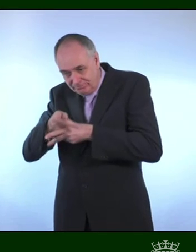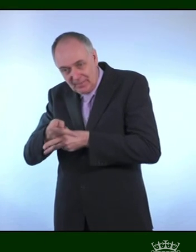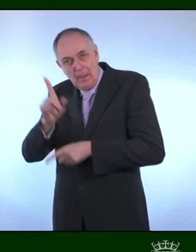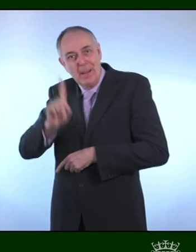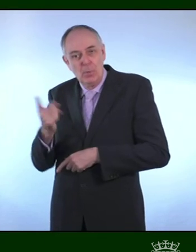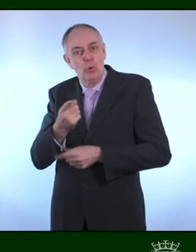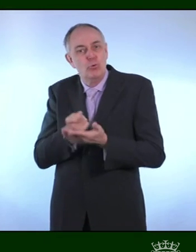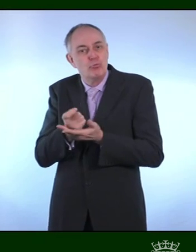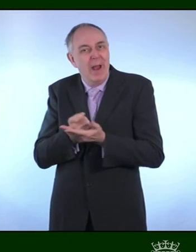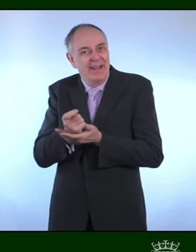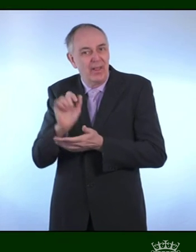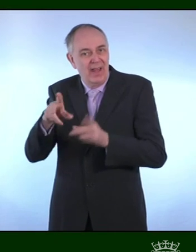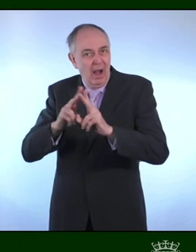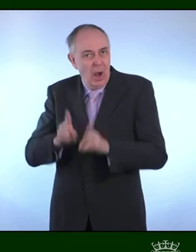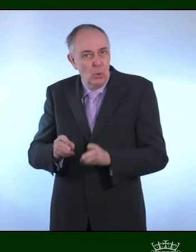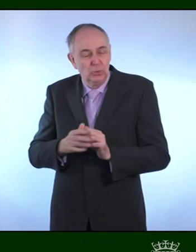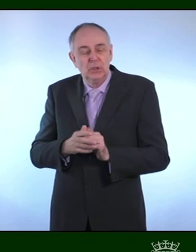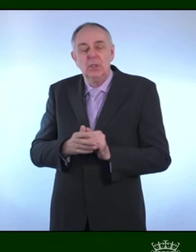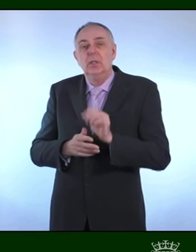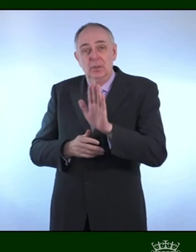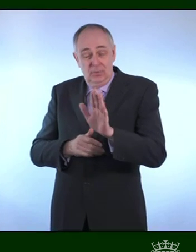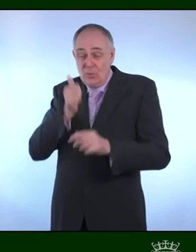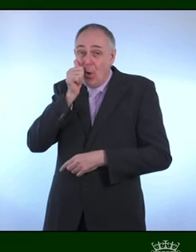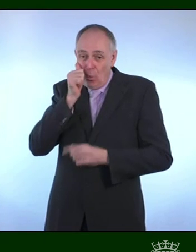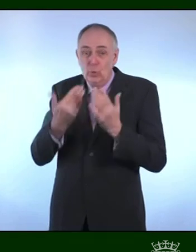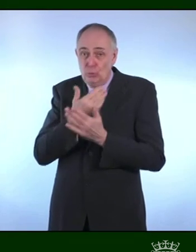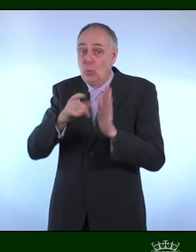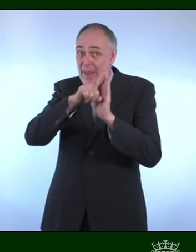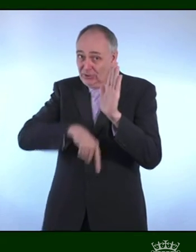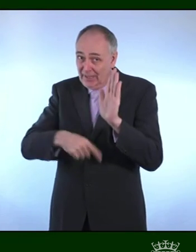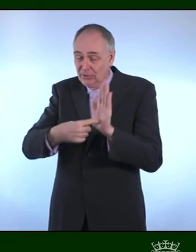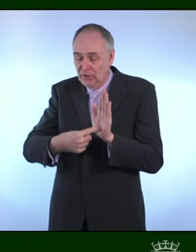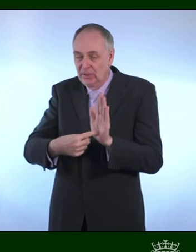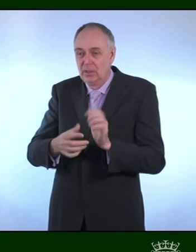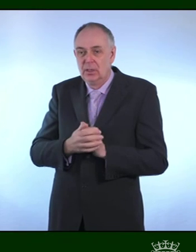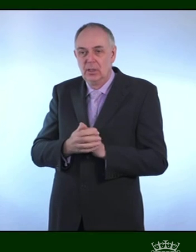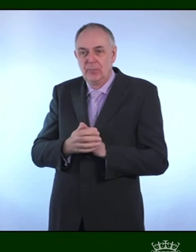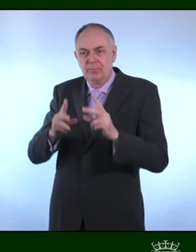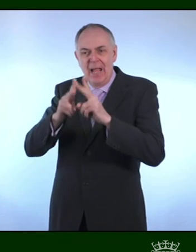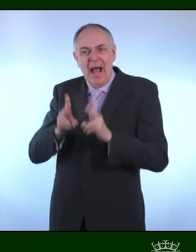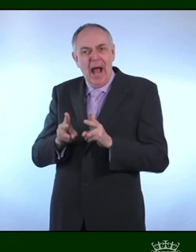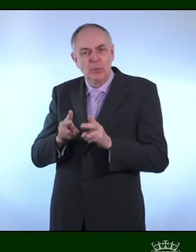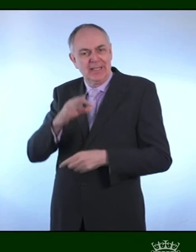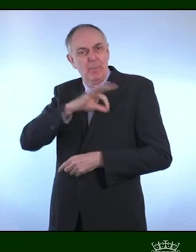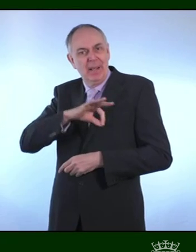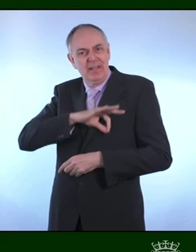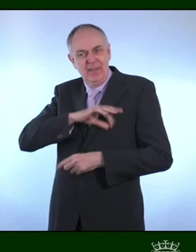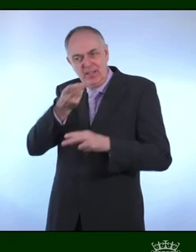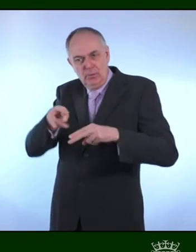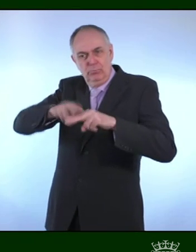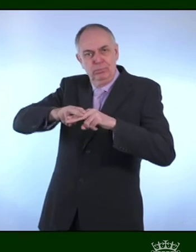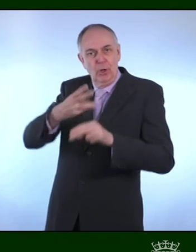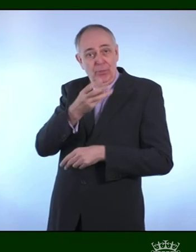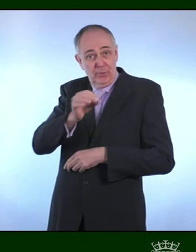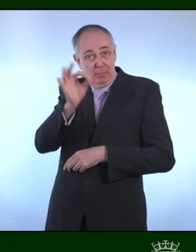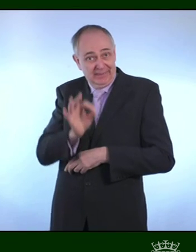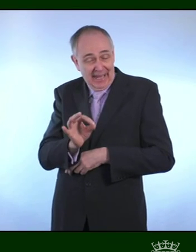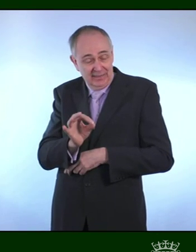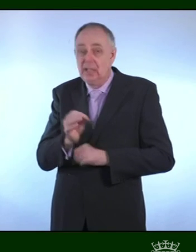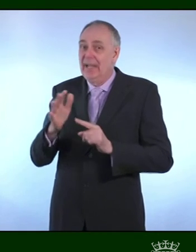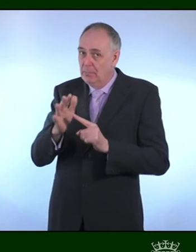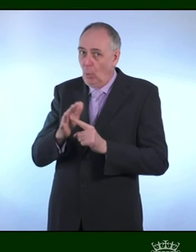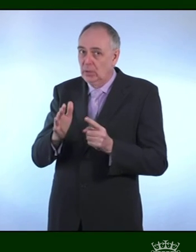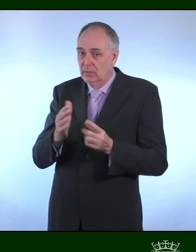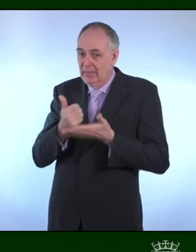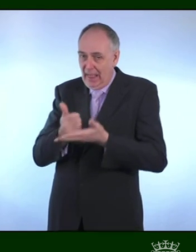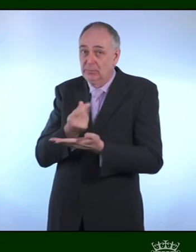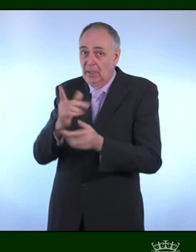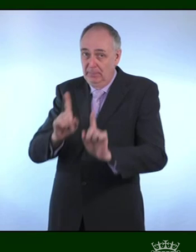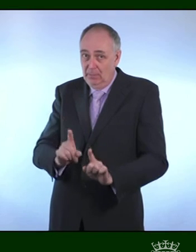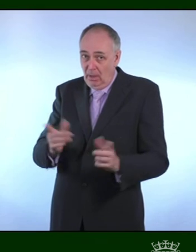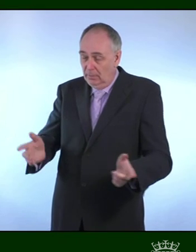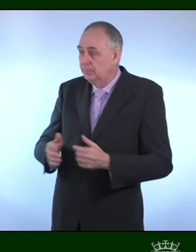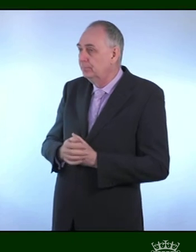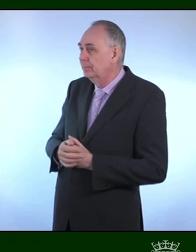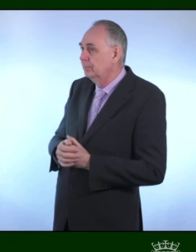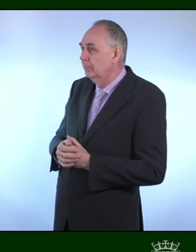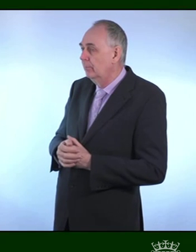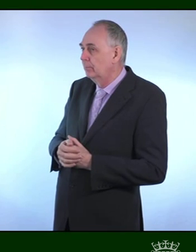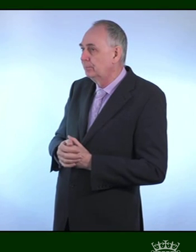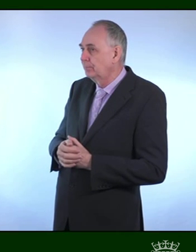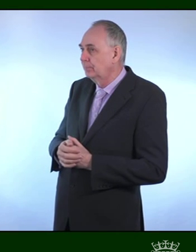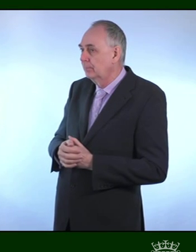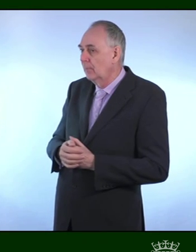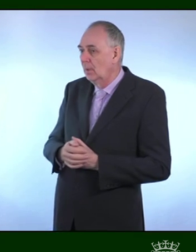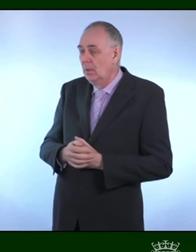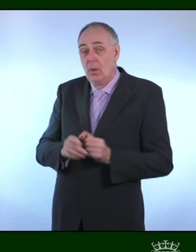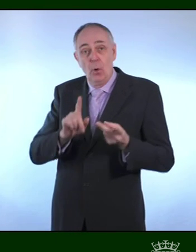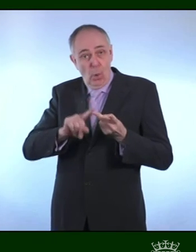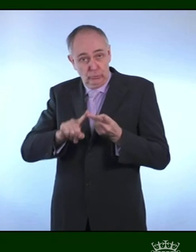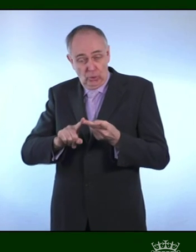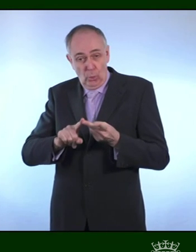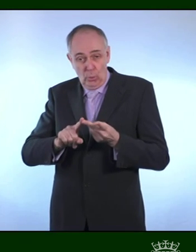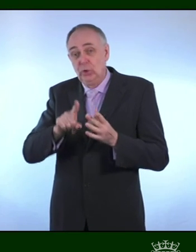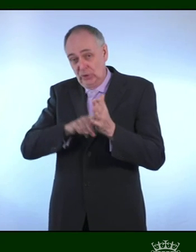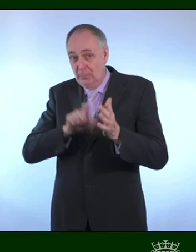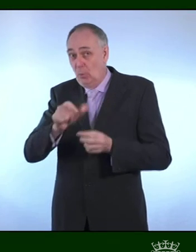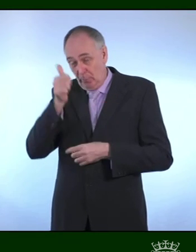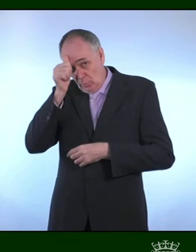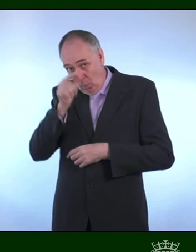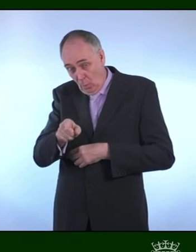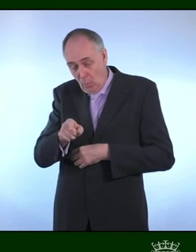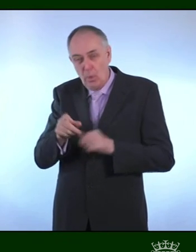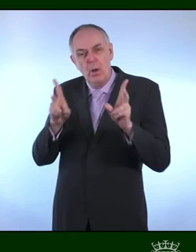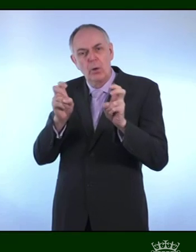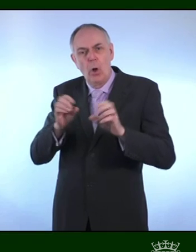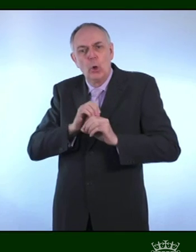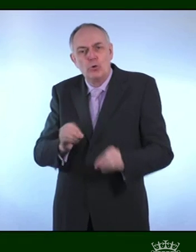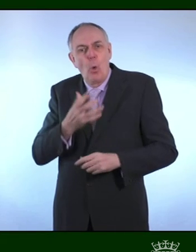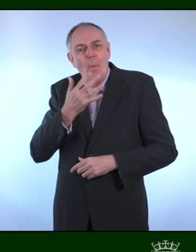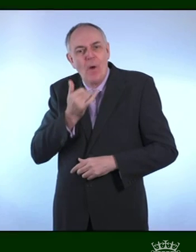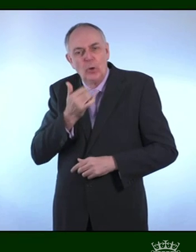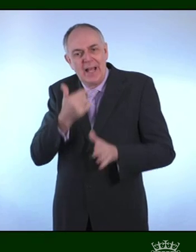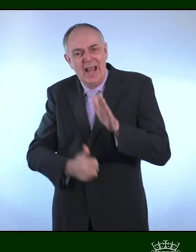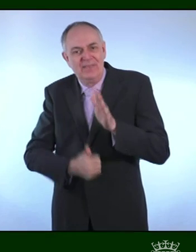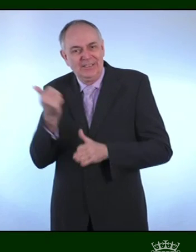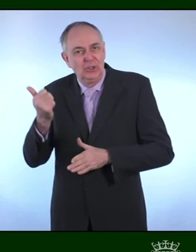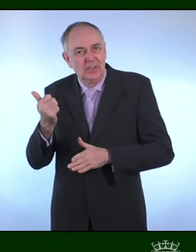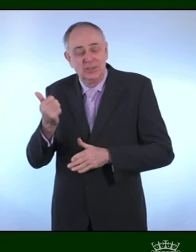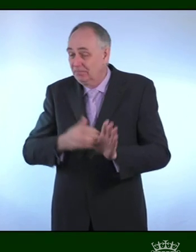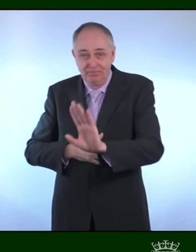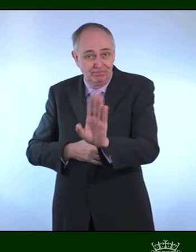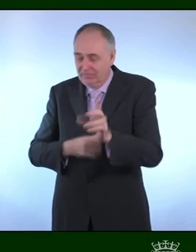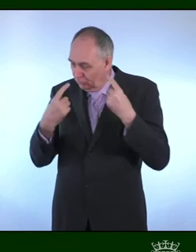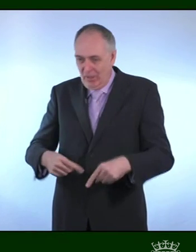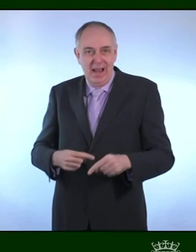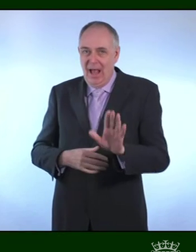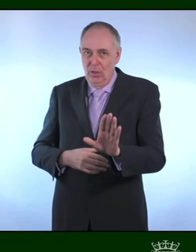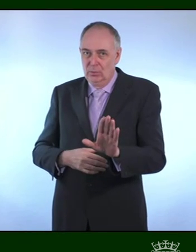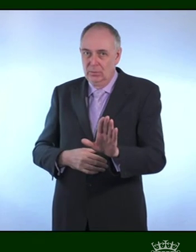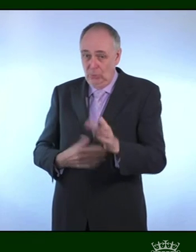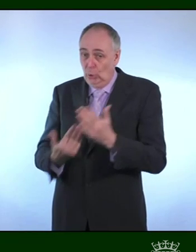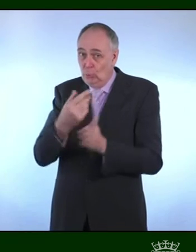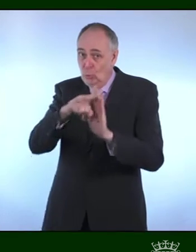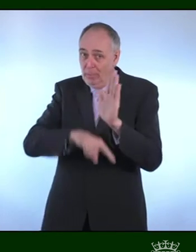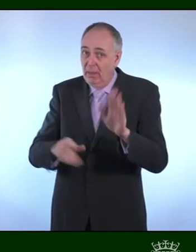We have actually gone further now, as he knows, by lifting up the local housing allowance to the 30th percentile of median rent, which will be very important for many people on low incomes across the country, but we are also, as he knows, making sure that no-fault evictions are no longer legal, and that is part of the Bill.